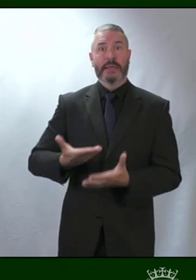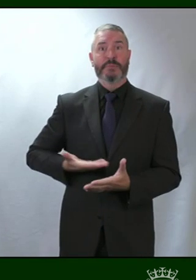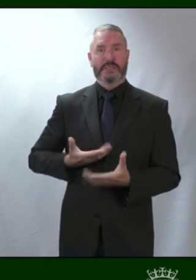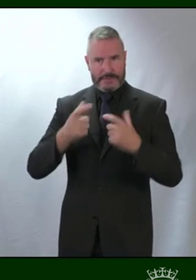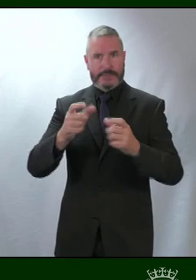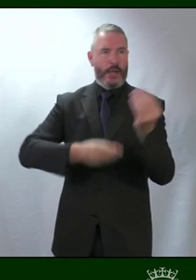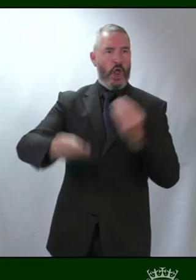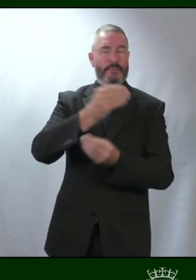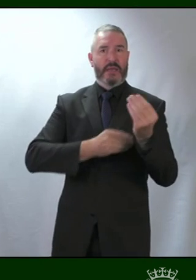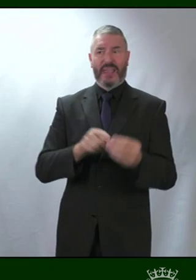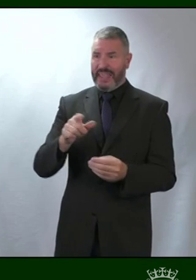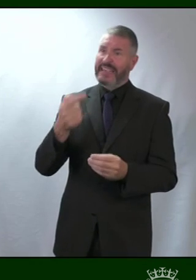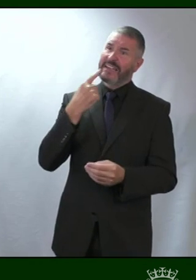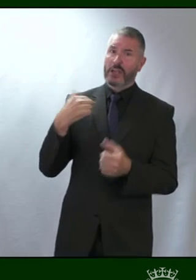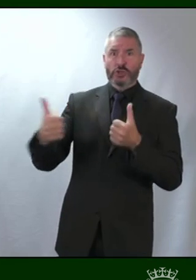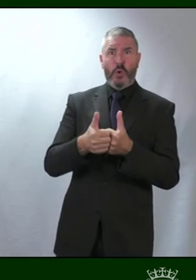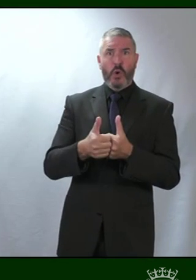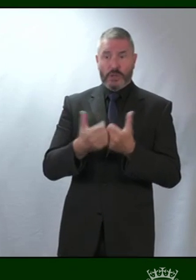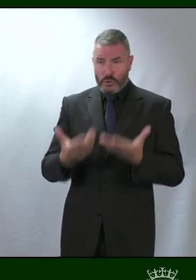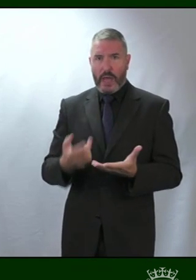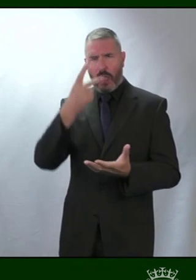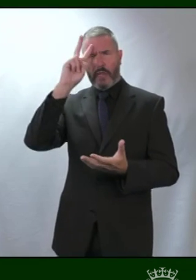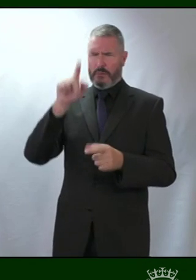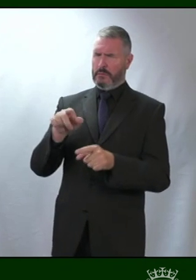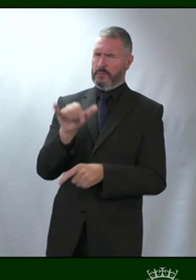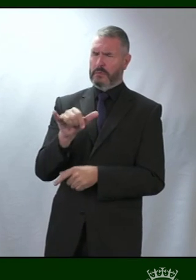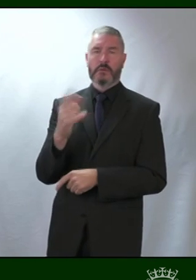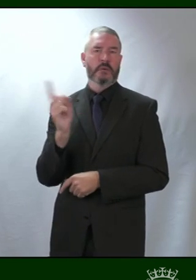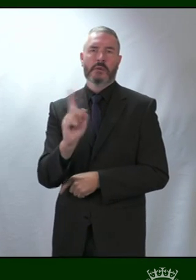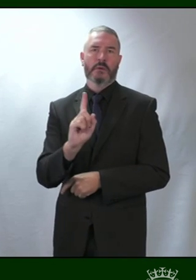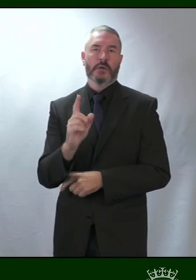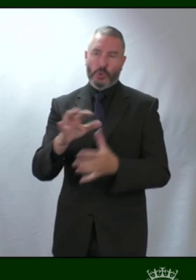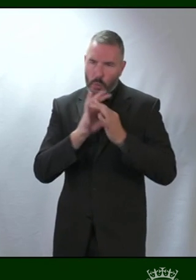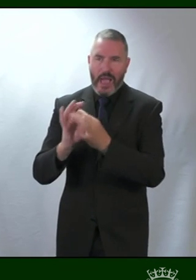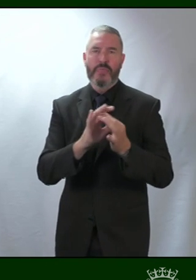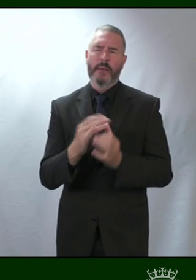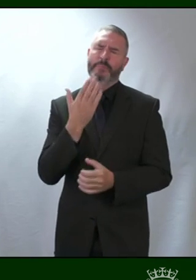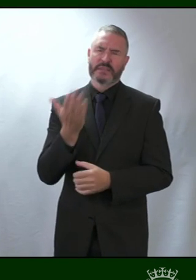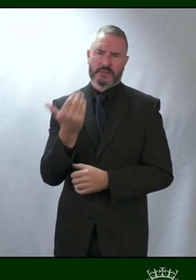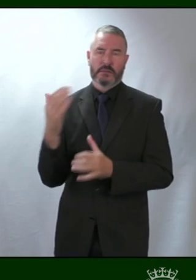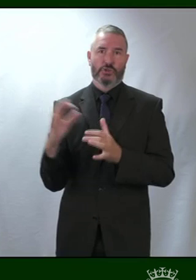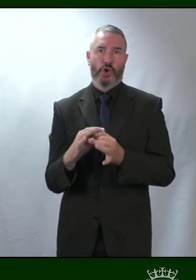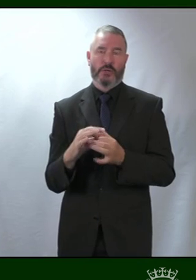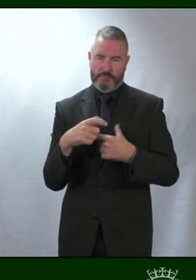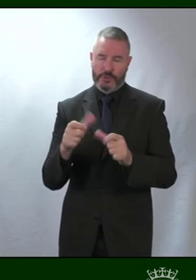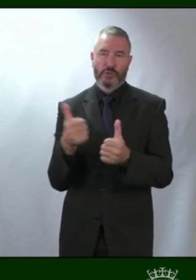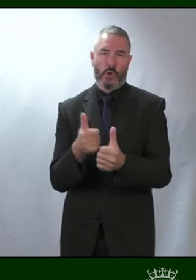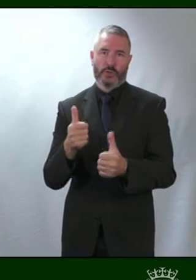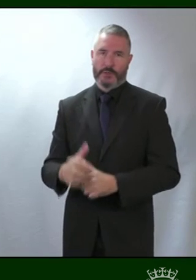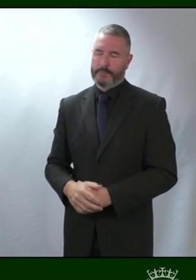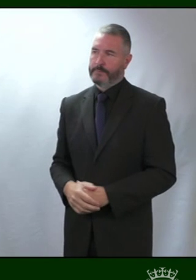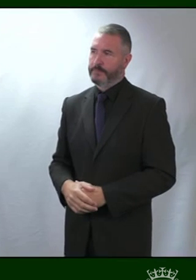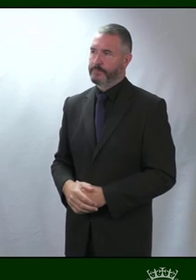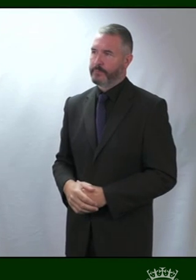The right hon. and learned Gentleman supported that yesterday. I hope that, in a spirit of togetherness and unity, he will continue to give it his support.